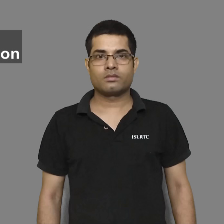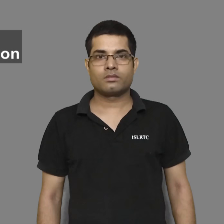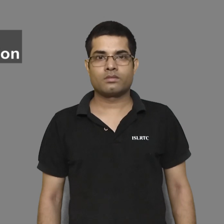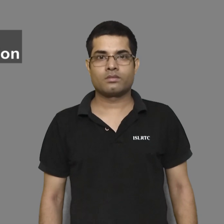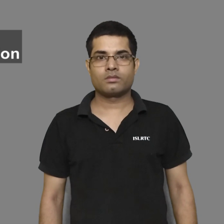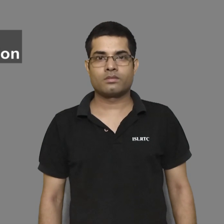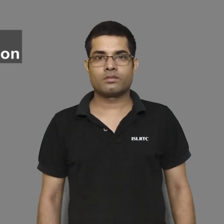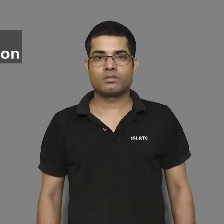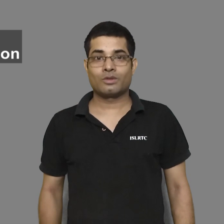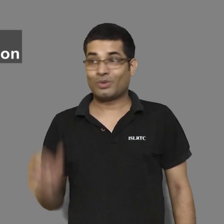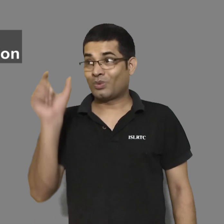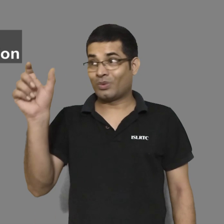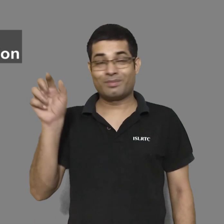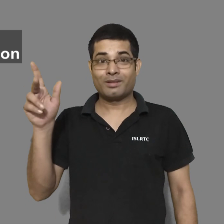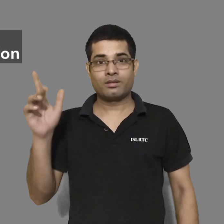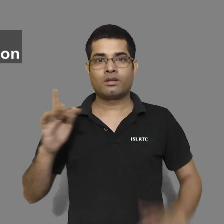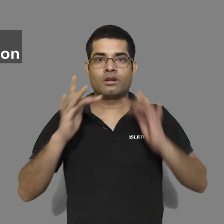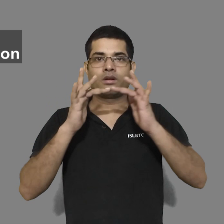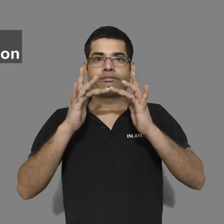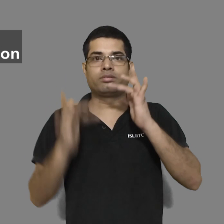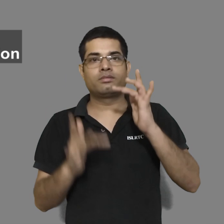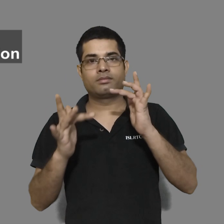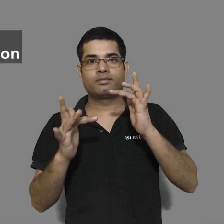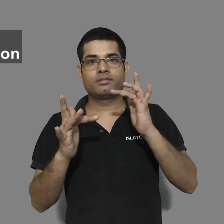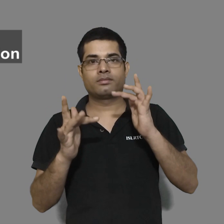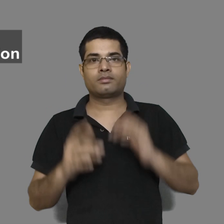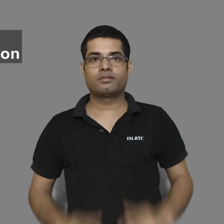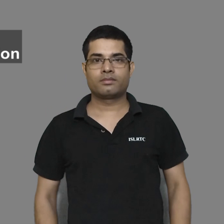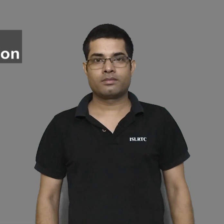Internet Disconnection